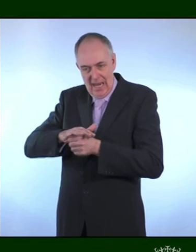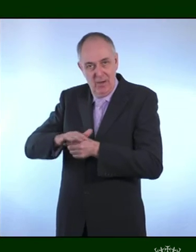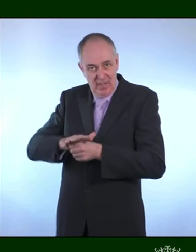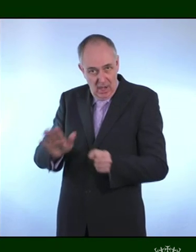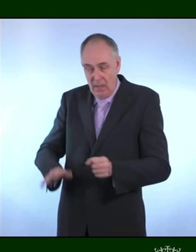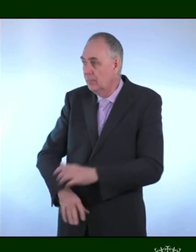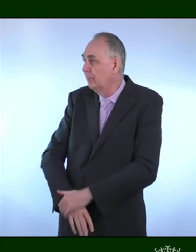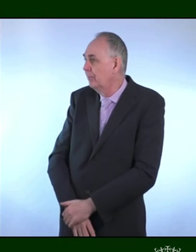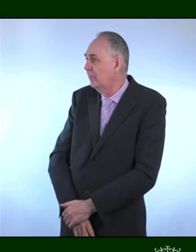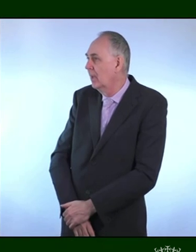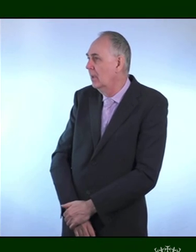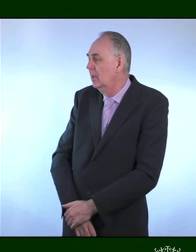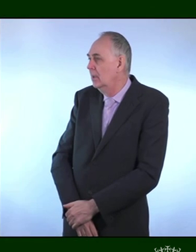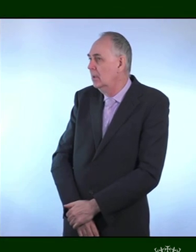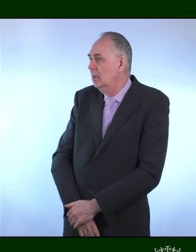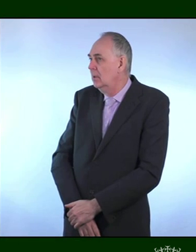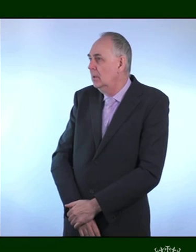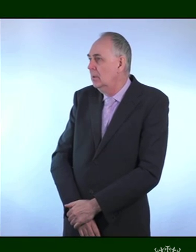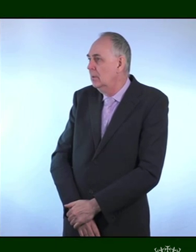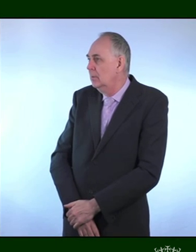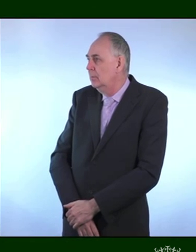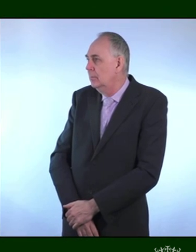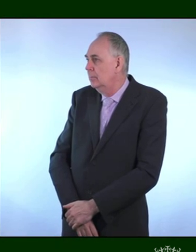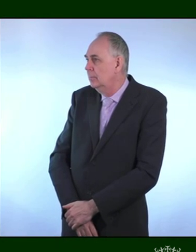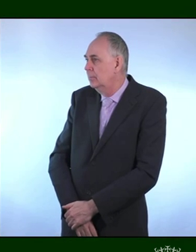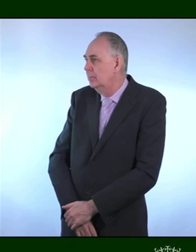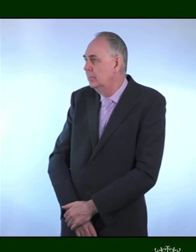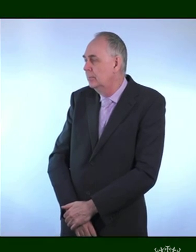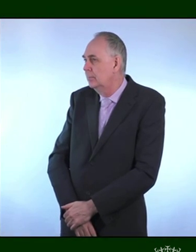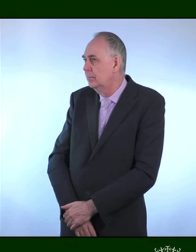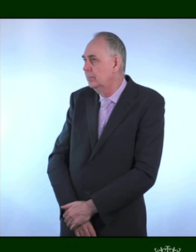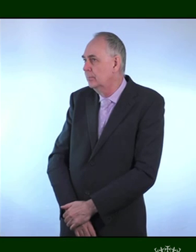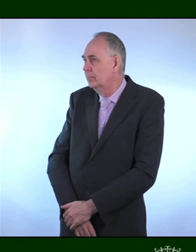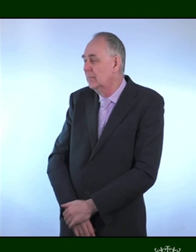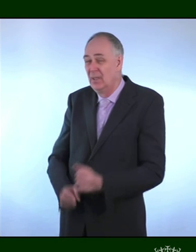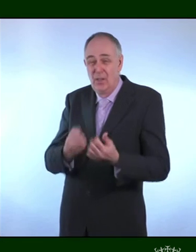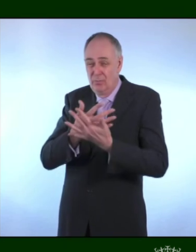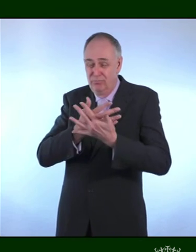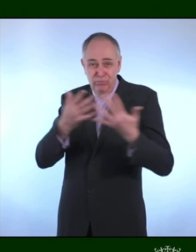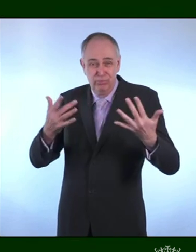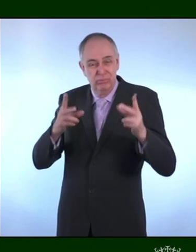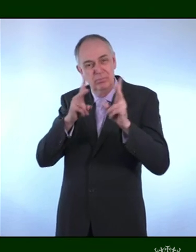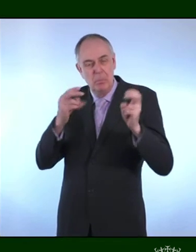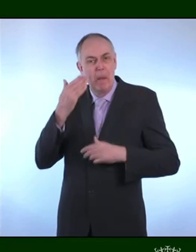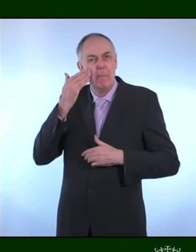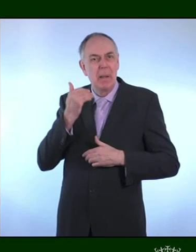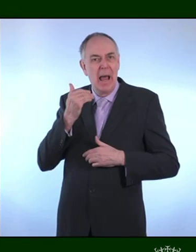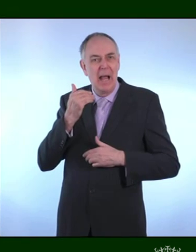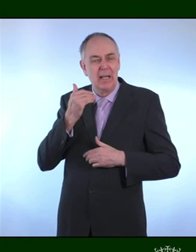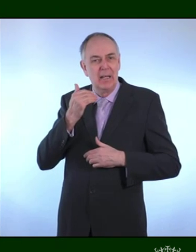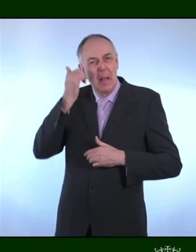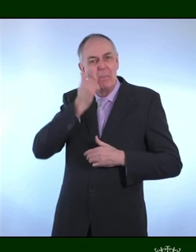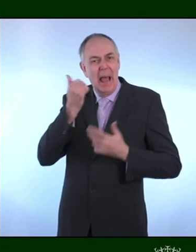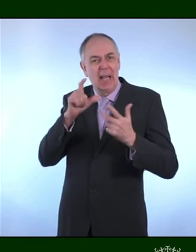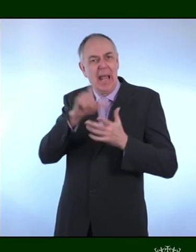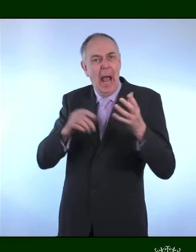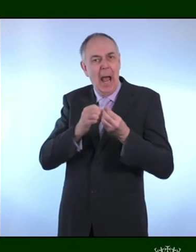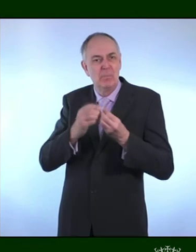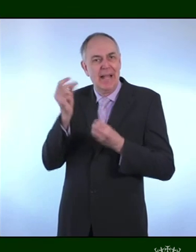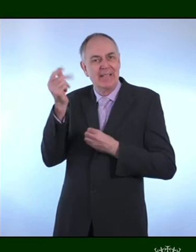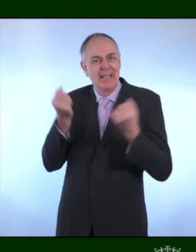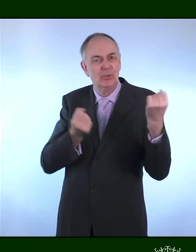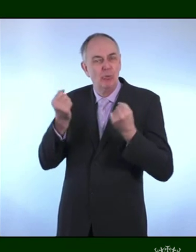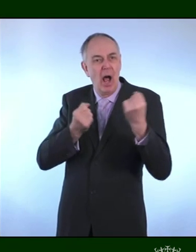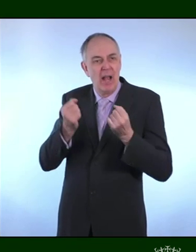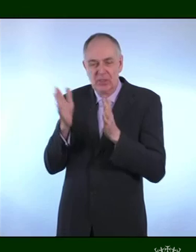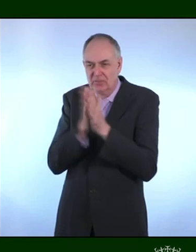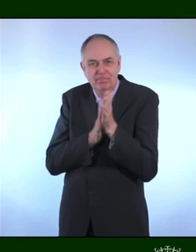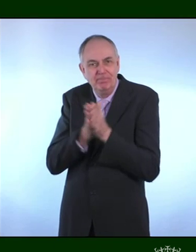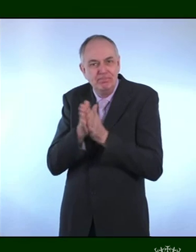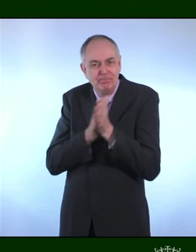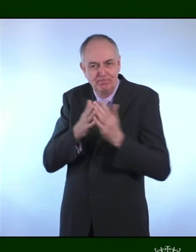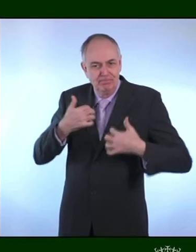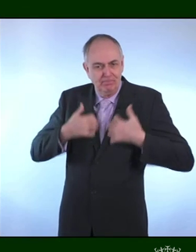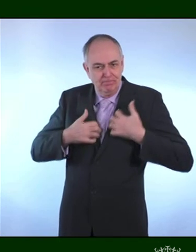They are fantastic people, working with a range of heroes. There is an army of black cab drivers in and around London, itching to get involved, like the Spitfires in 1940.